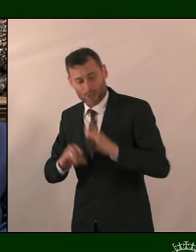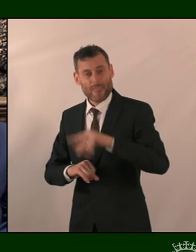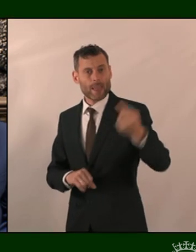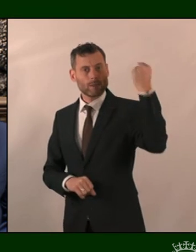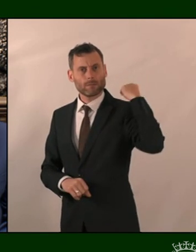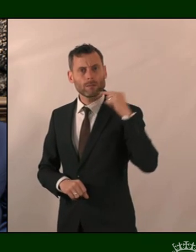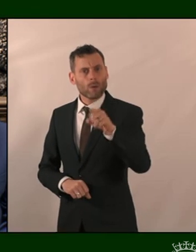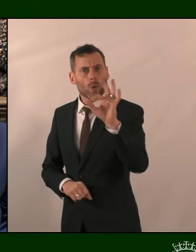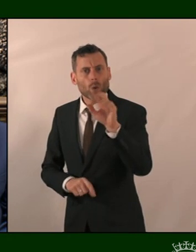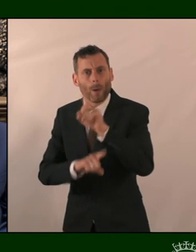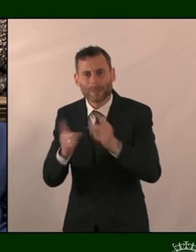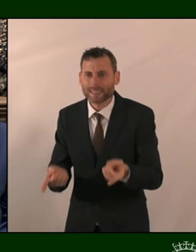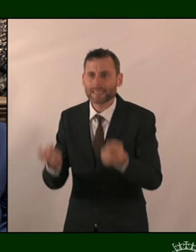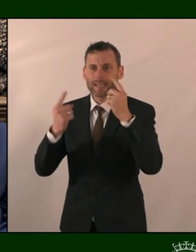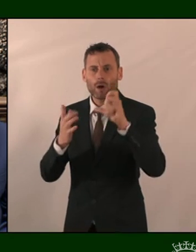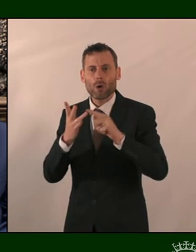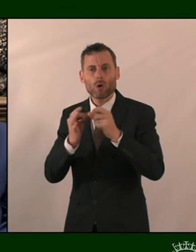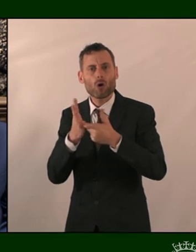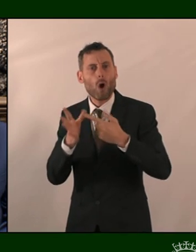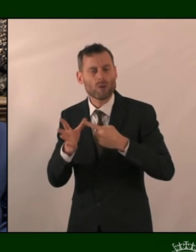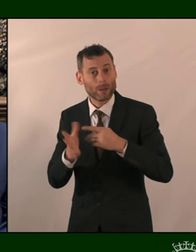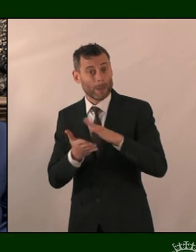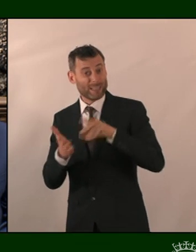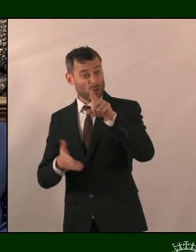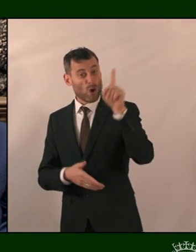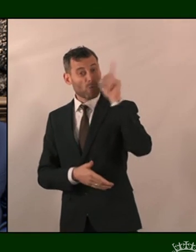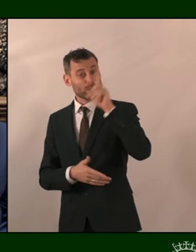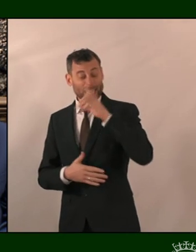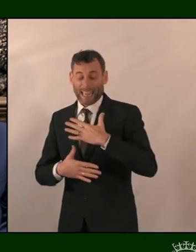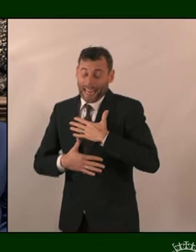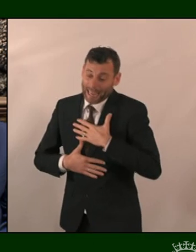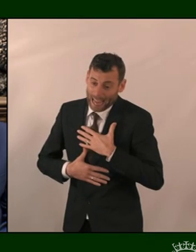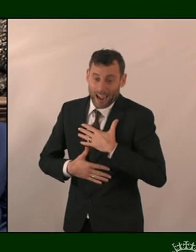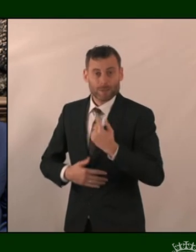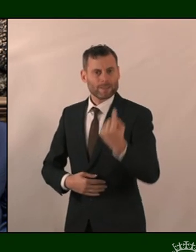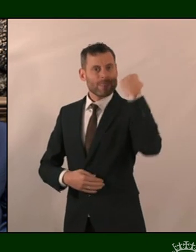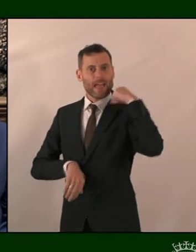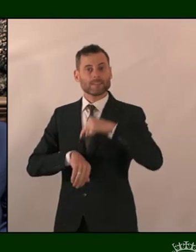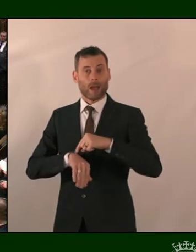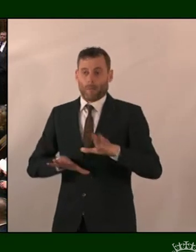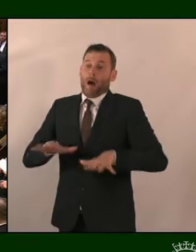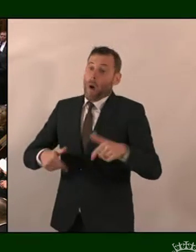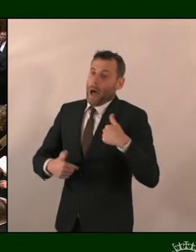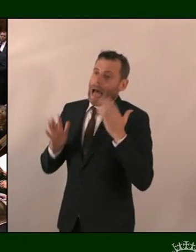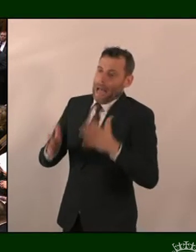Is he just pretending to care when he does not really care at all, because there are no votes on the line at this moment?